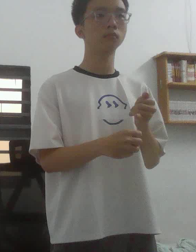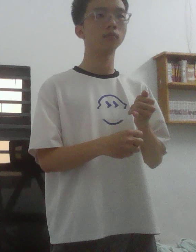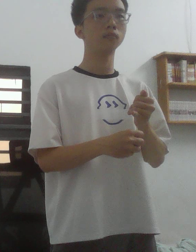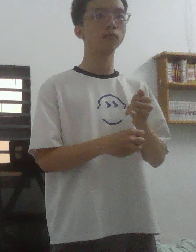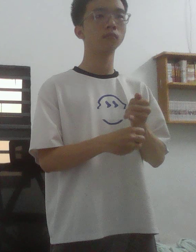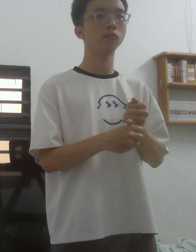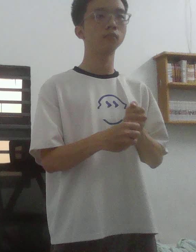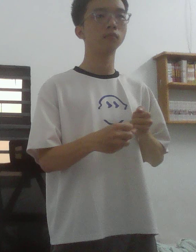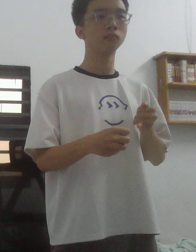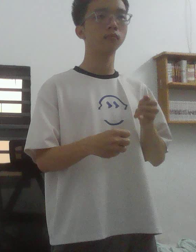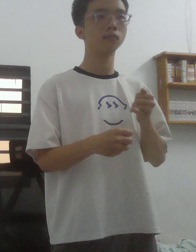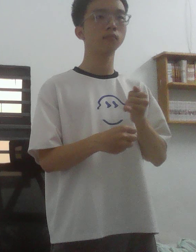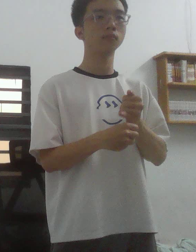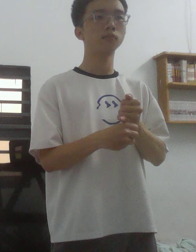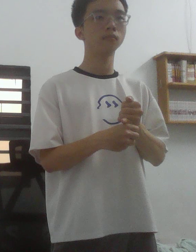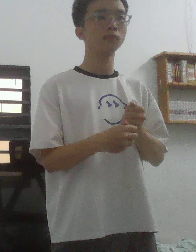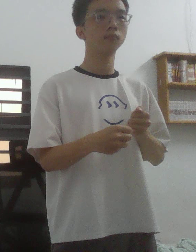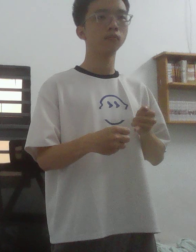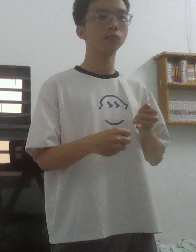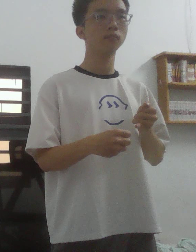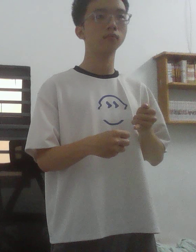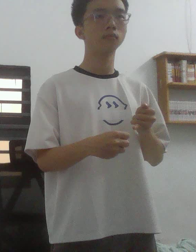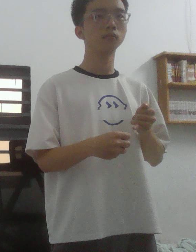cuoi nam